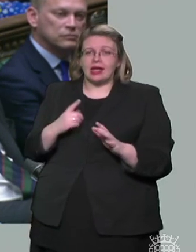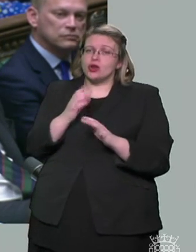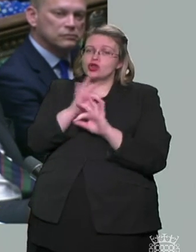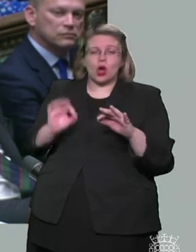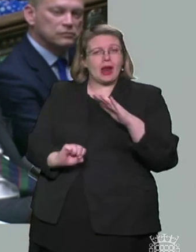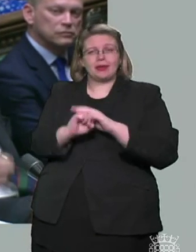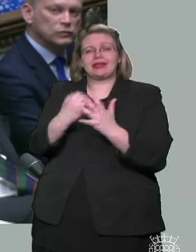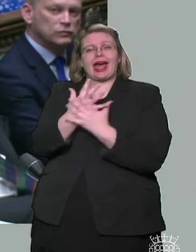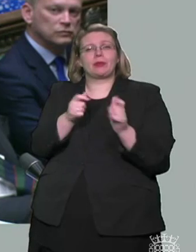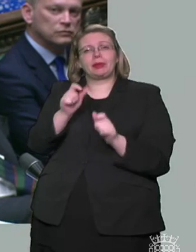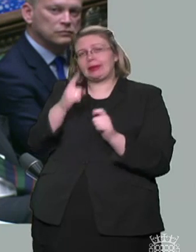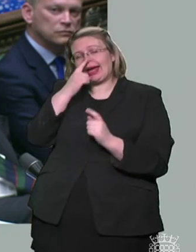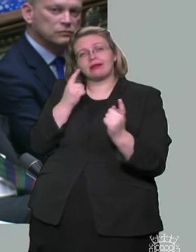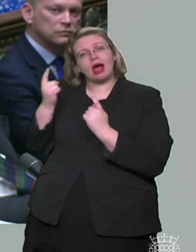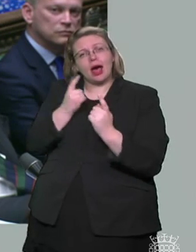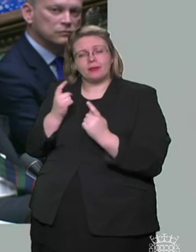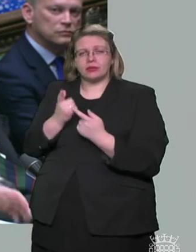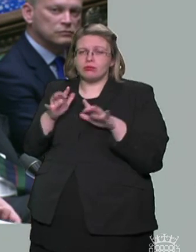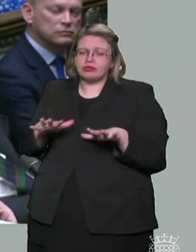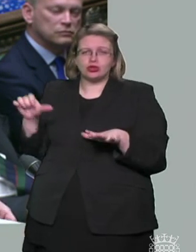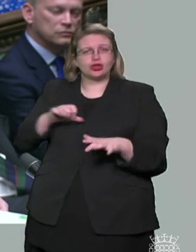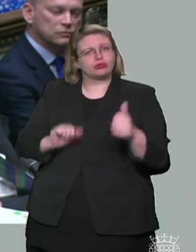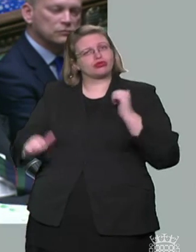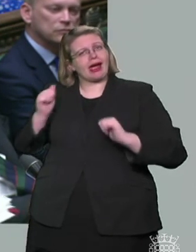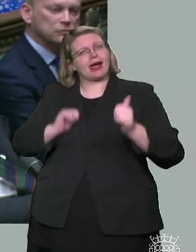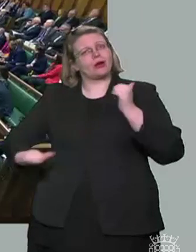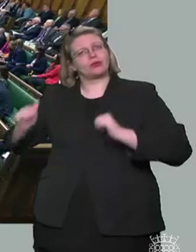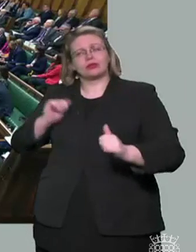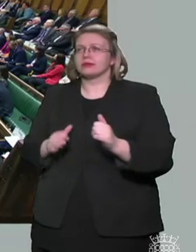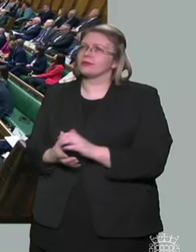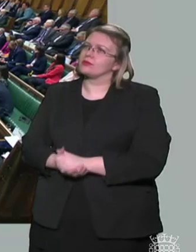I think we can be incredibly proud of what the UK is doing.